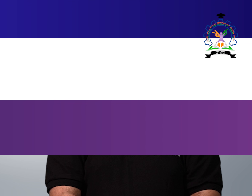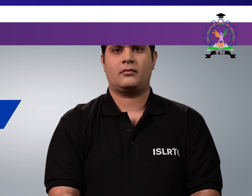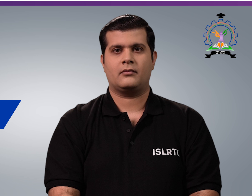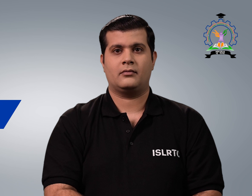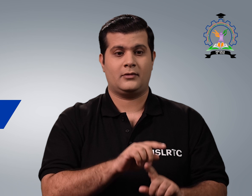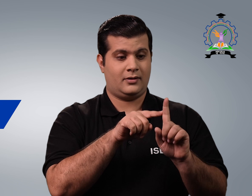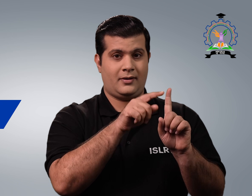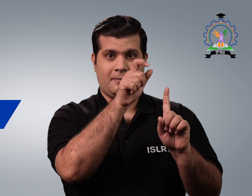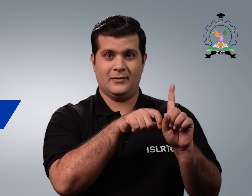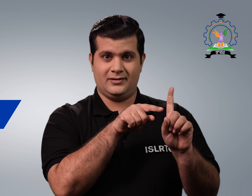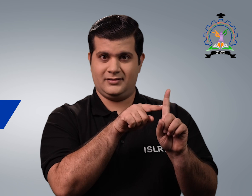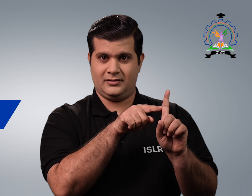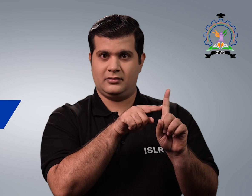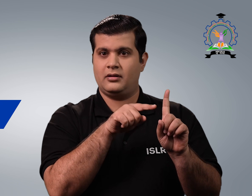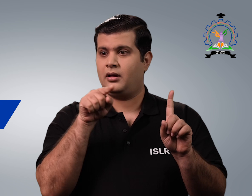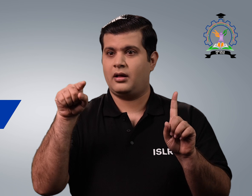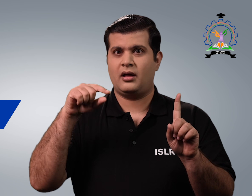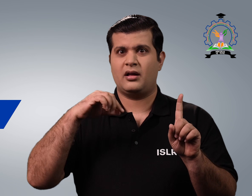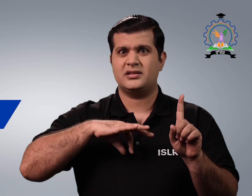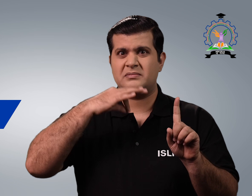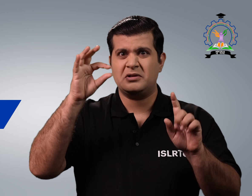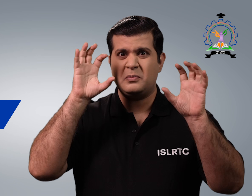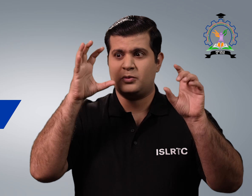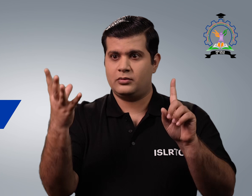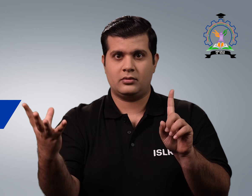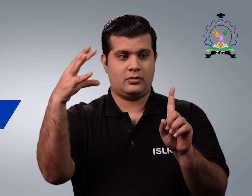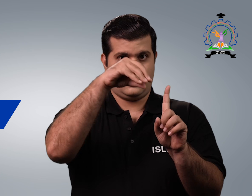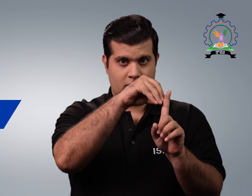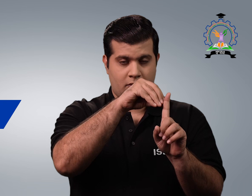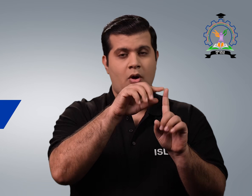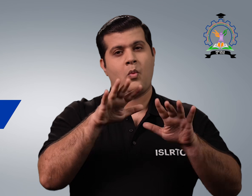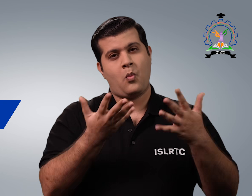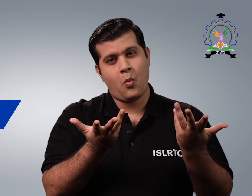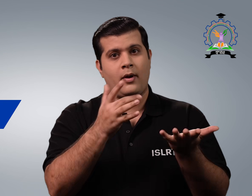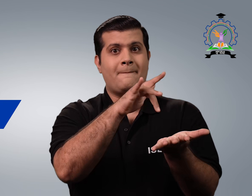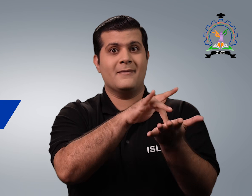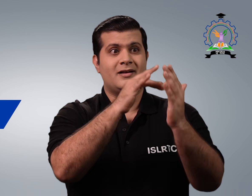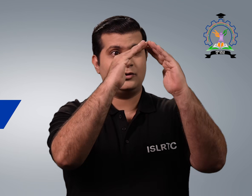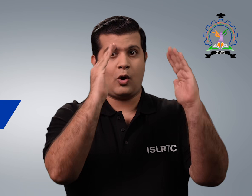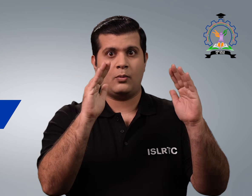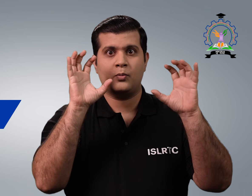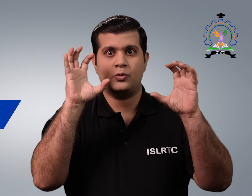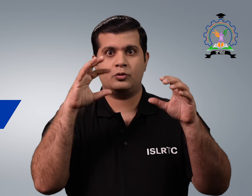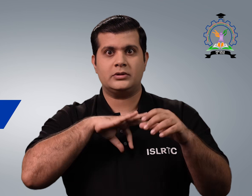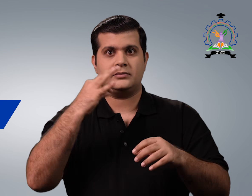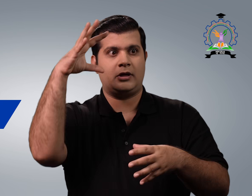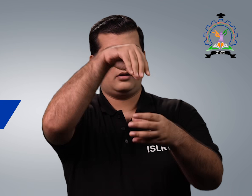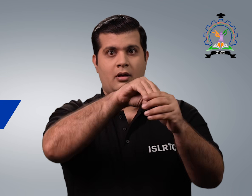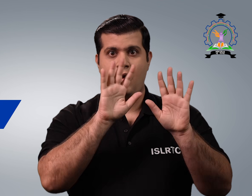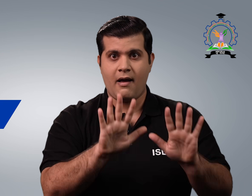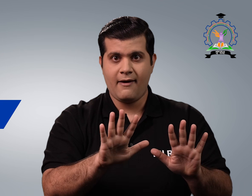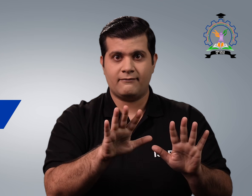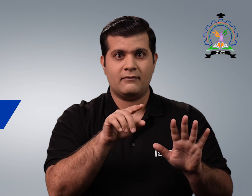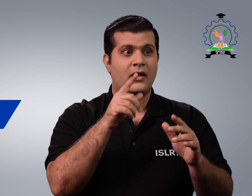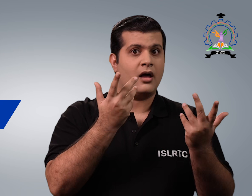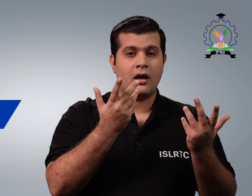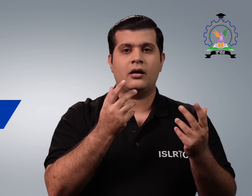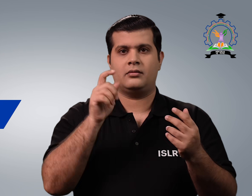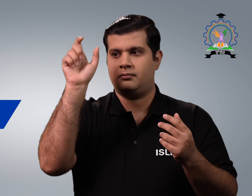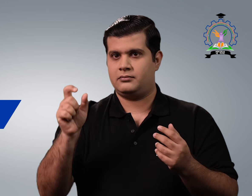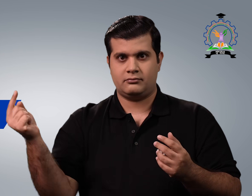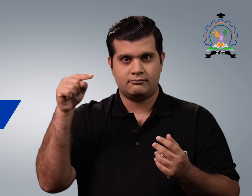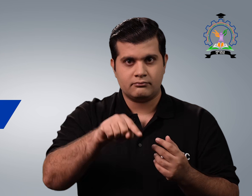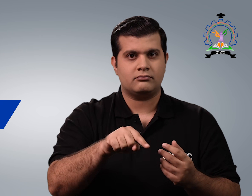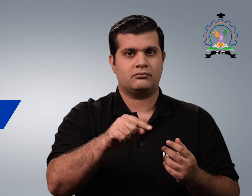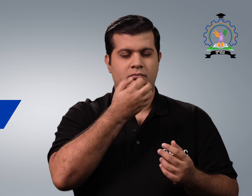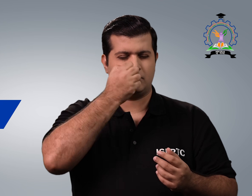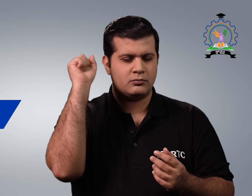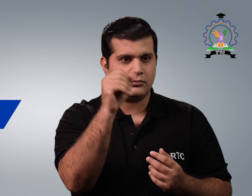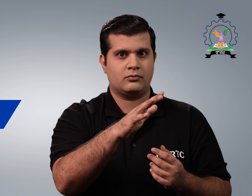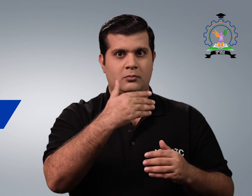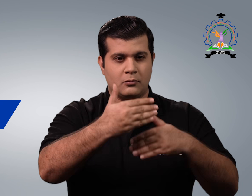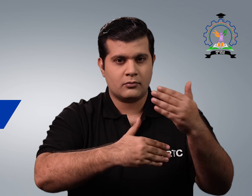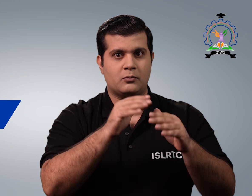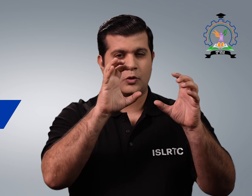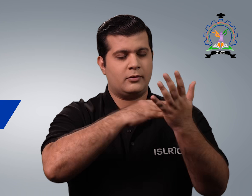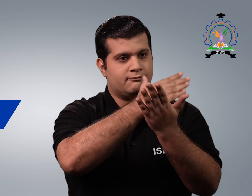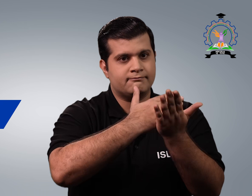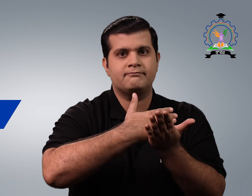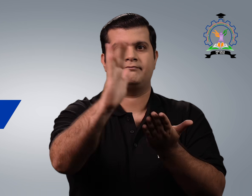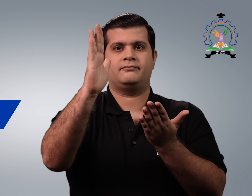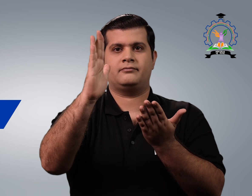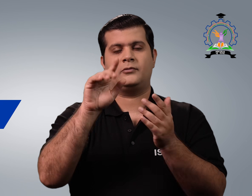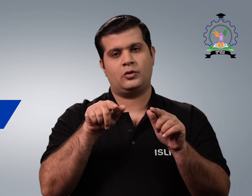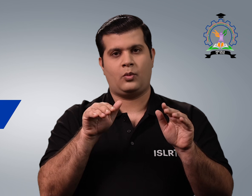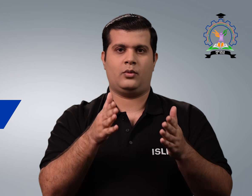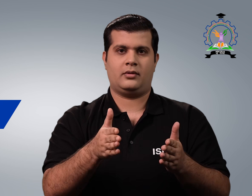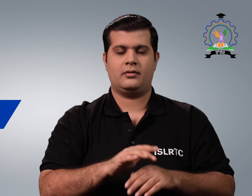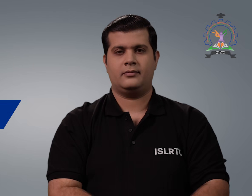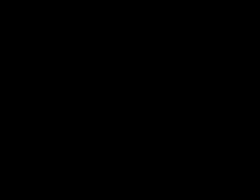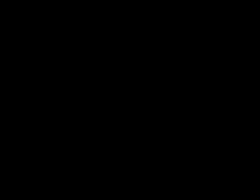An exorcism is performed when a person is possessed by malevolent spiritual entities, or when an area is believed to be under their influence, in order to expel these entities.